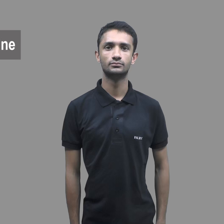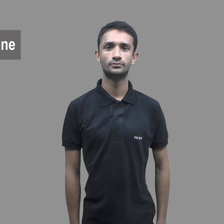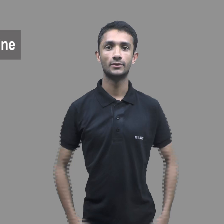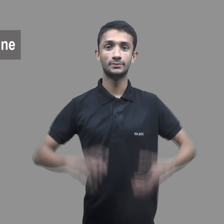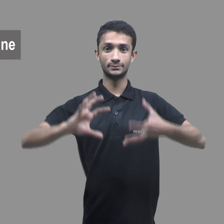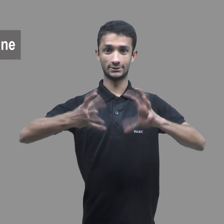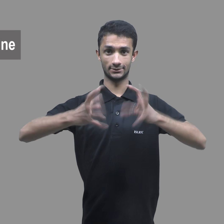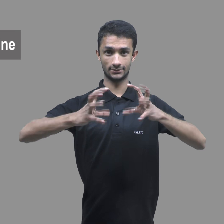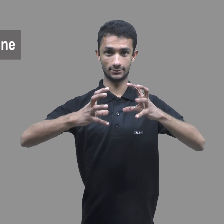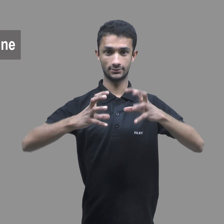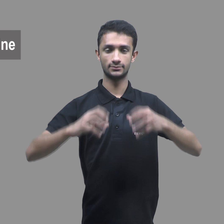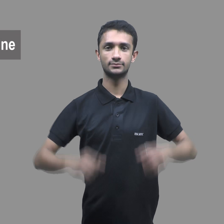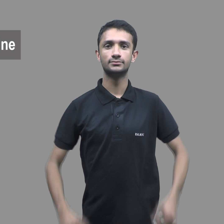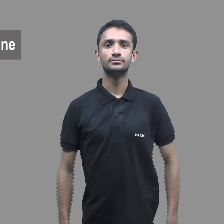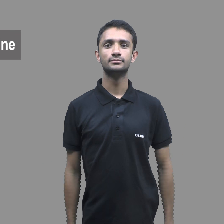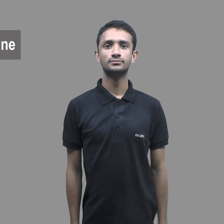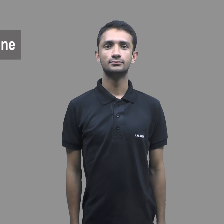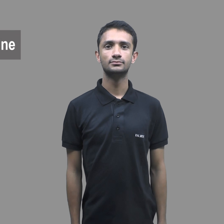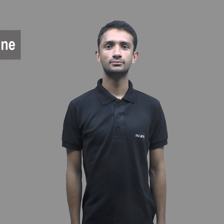Machine